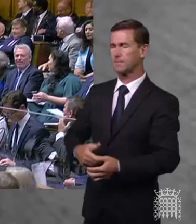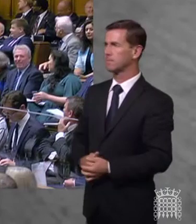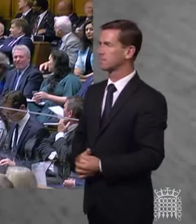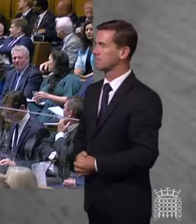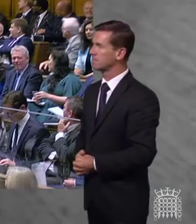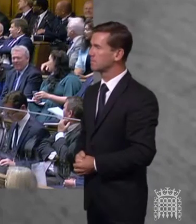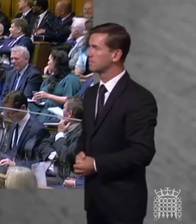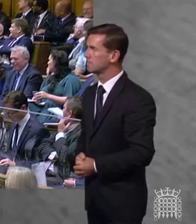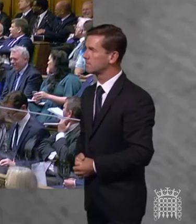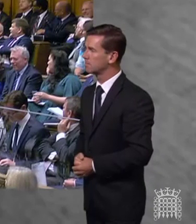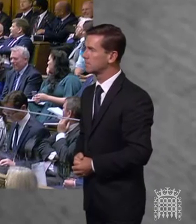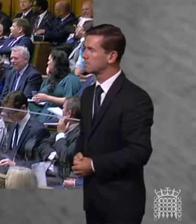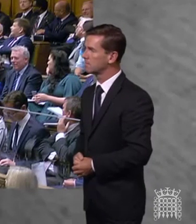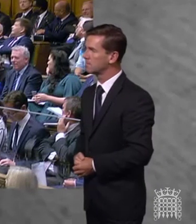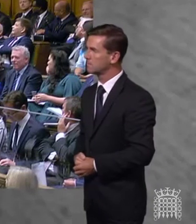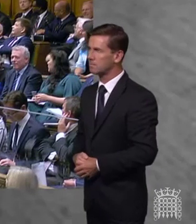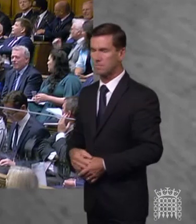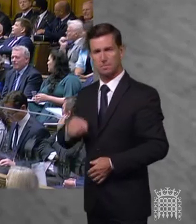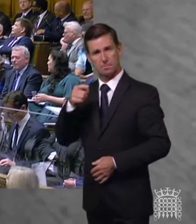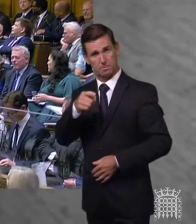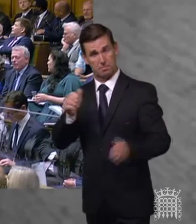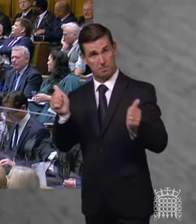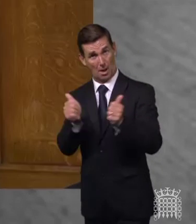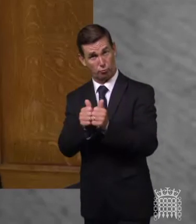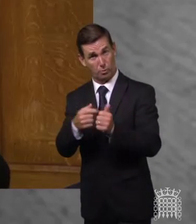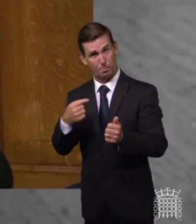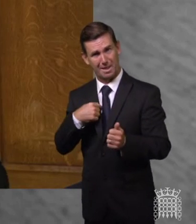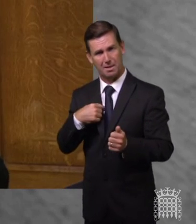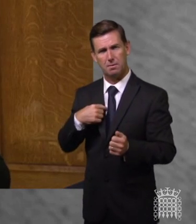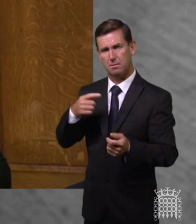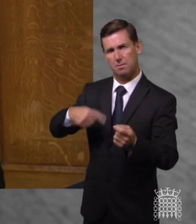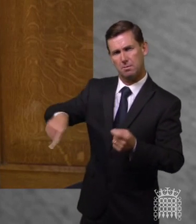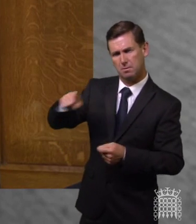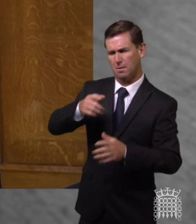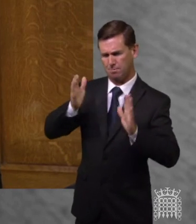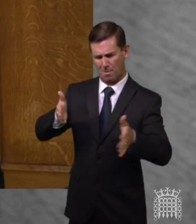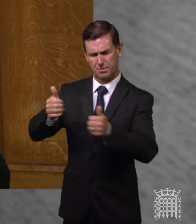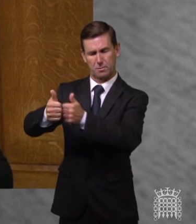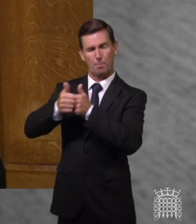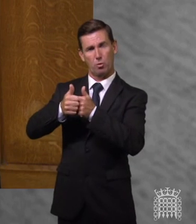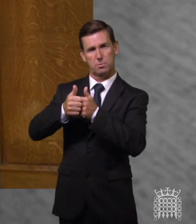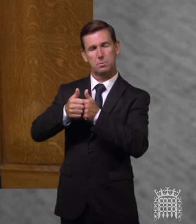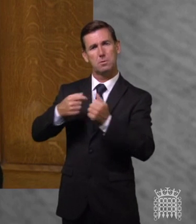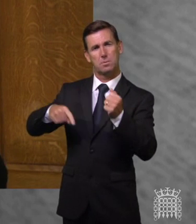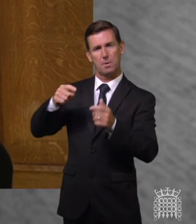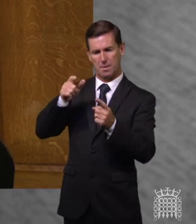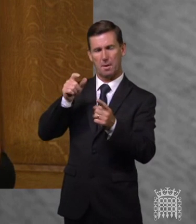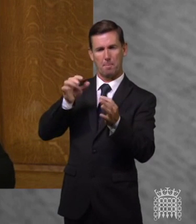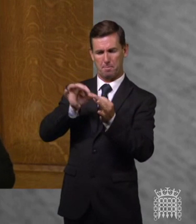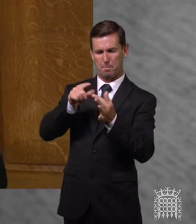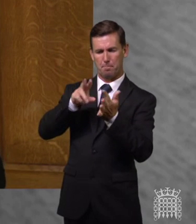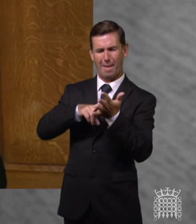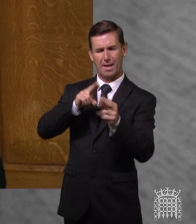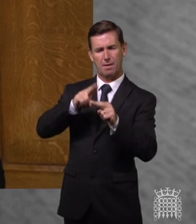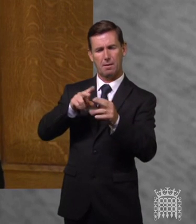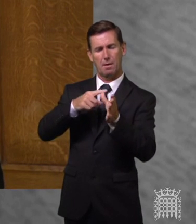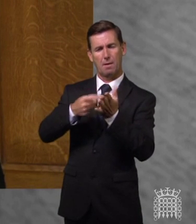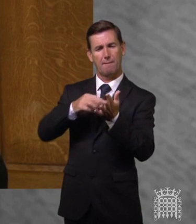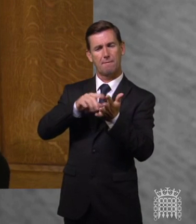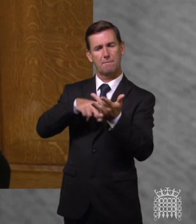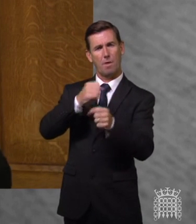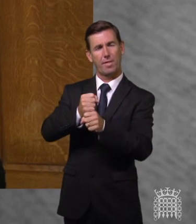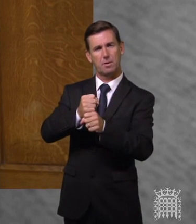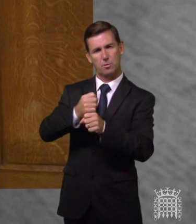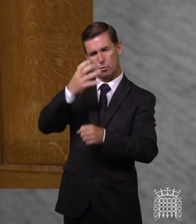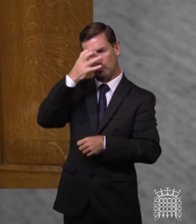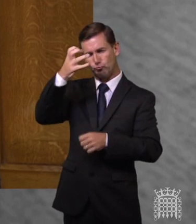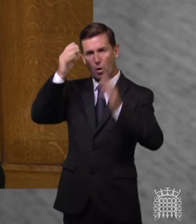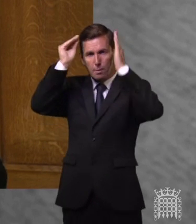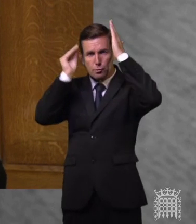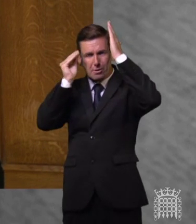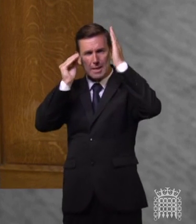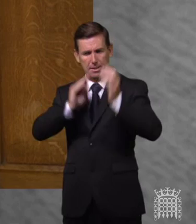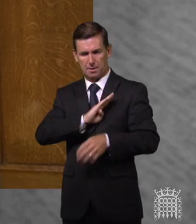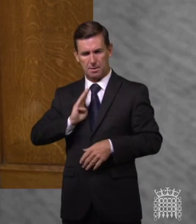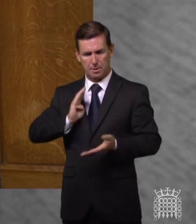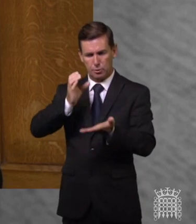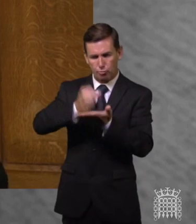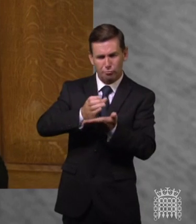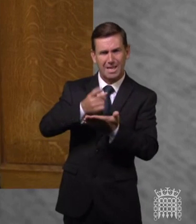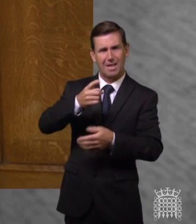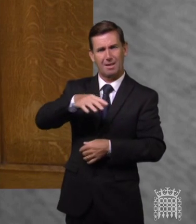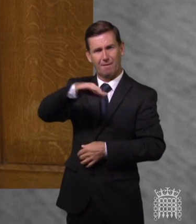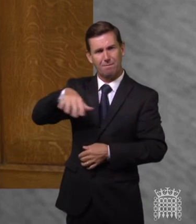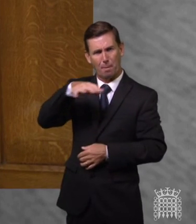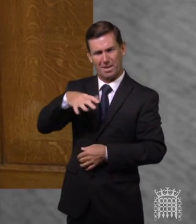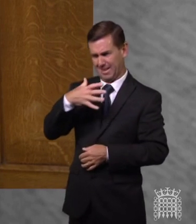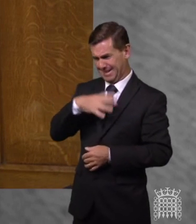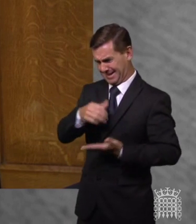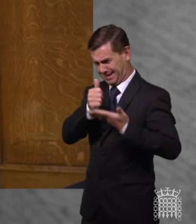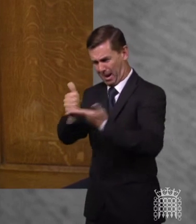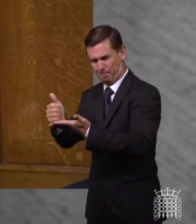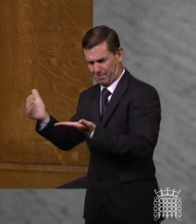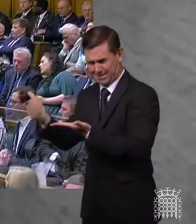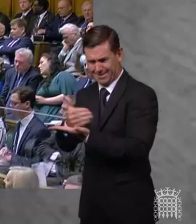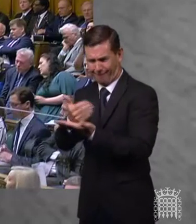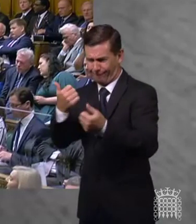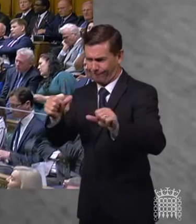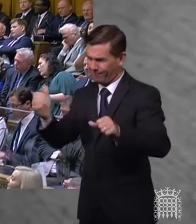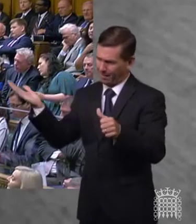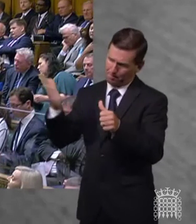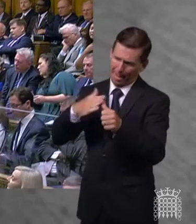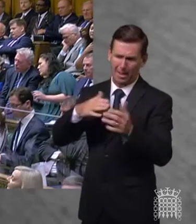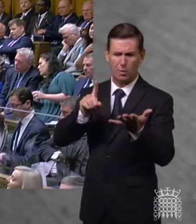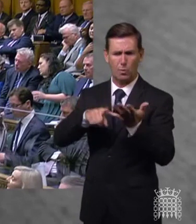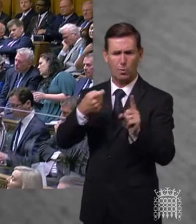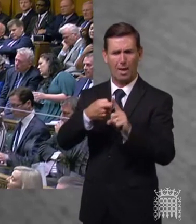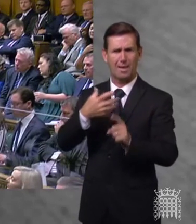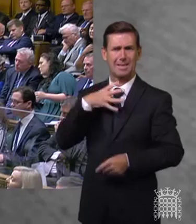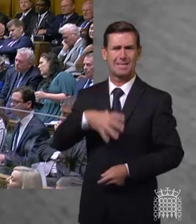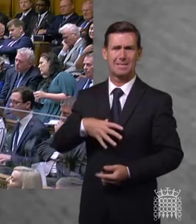Does my right honourable Friend agree that we must do everything we can to support those who have supported us, like Royal Marine Pen Farthing and his Nowzad charity’s veterinary staff and their immediate families, who now need safe passage back to the UK?